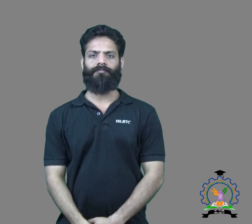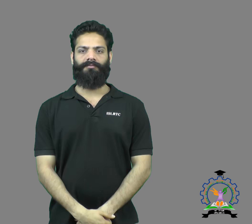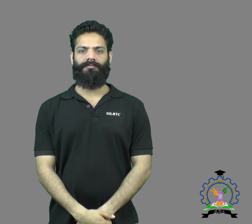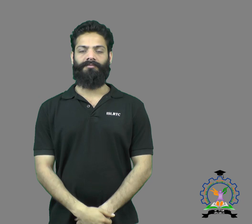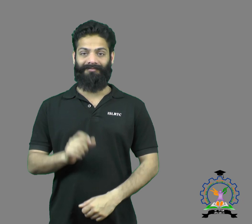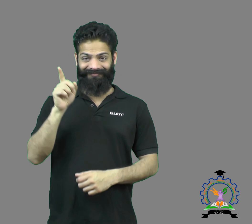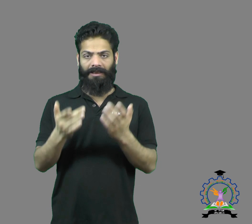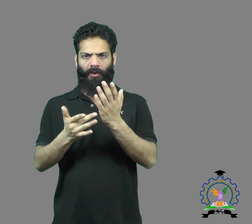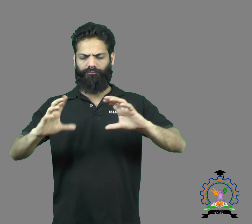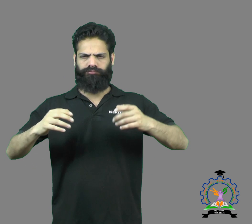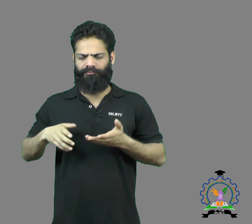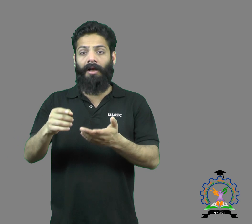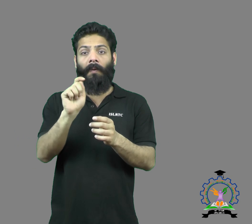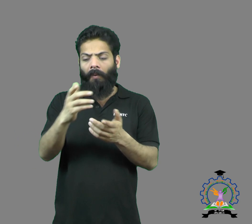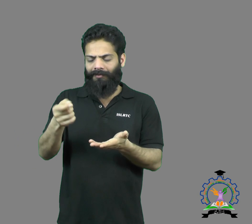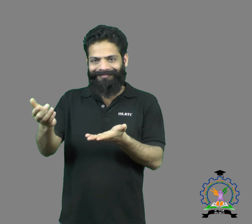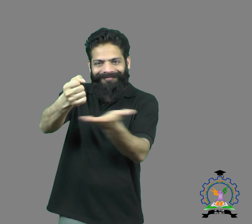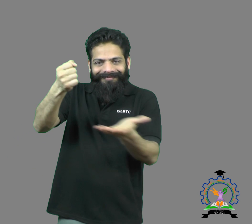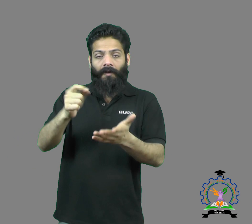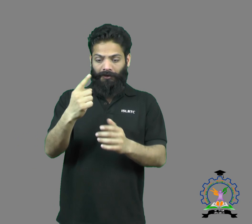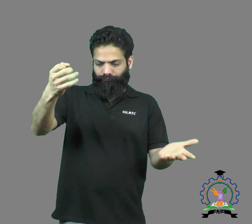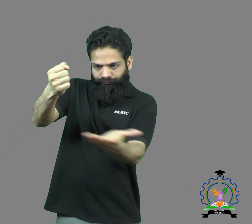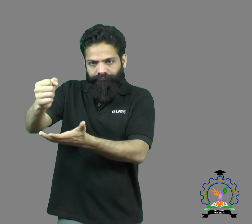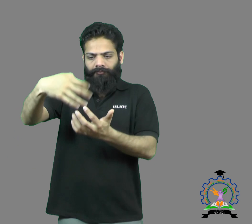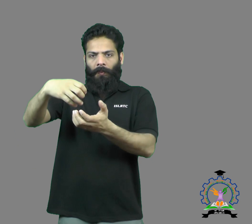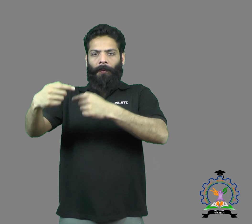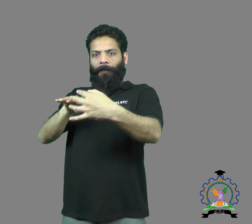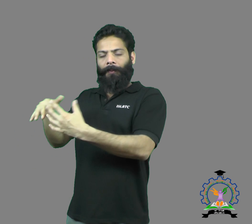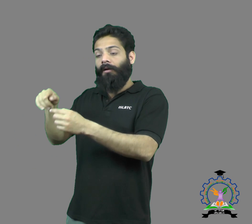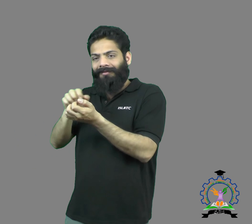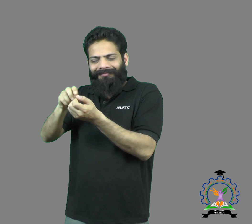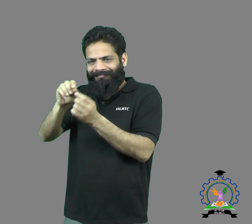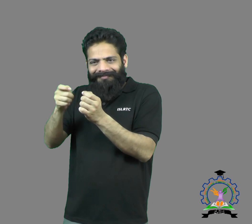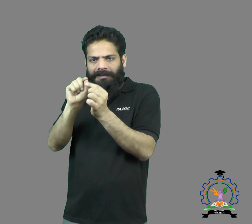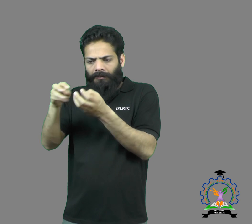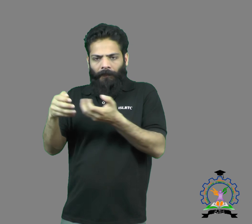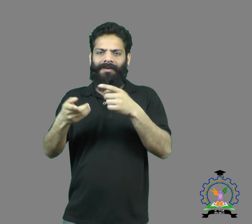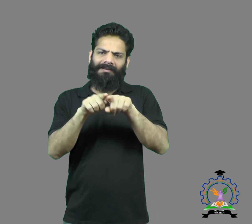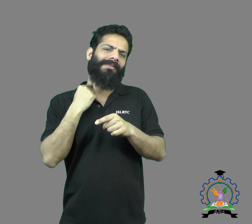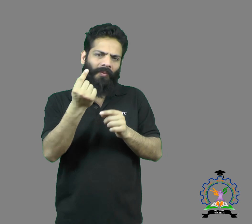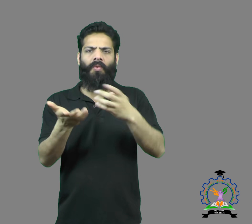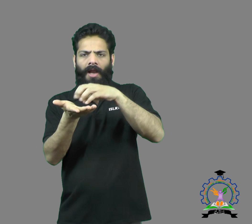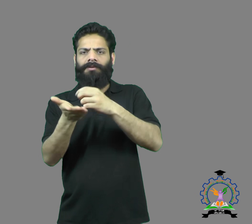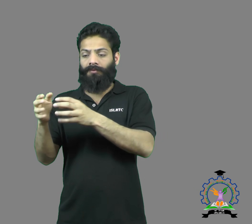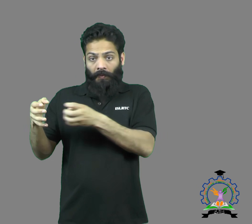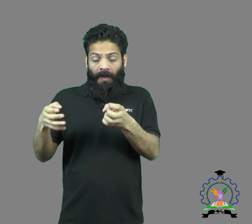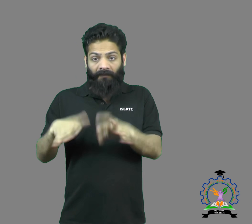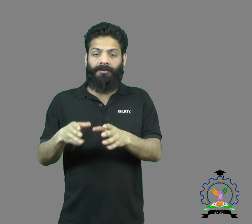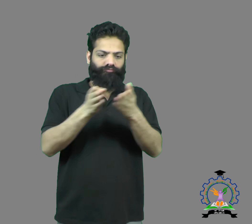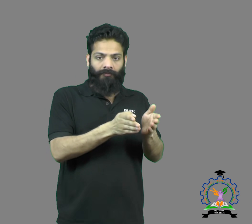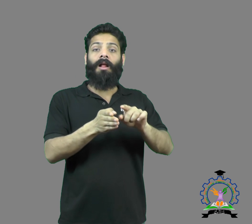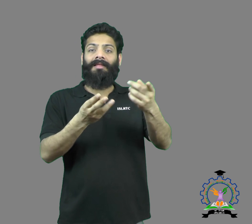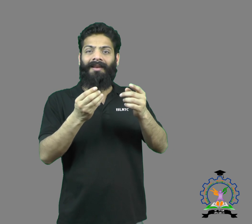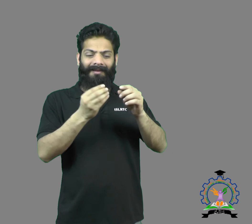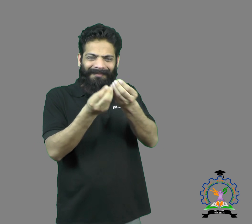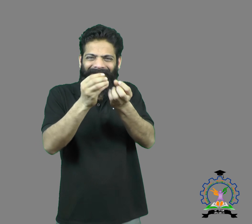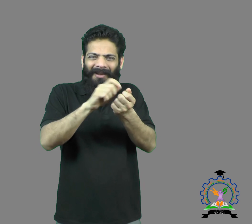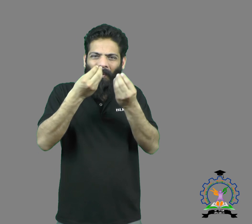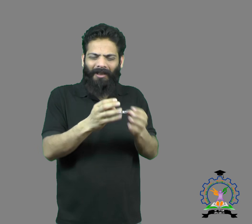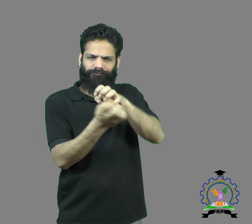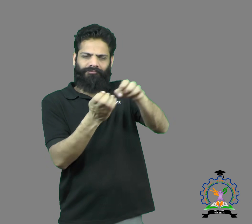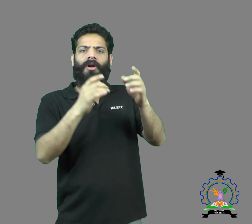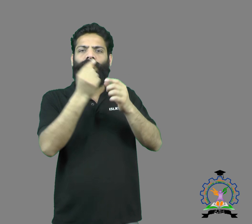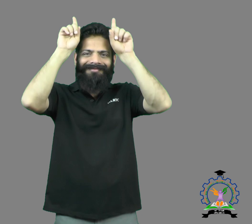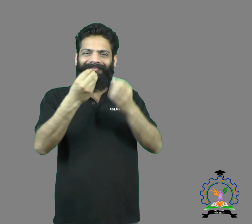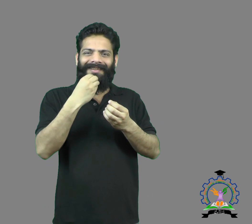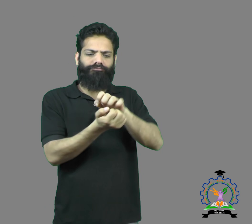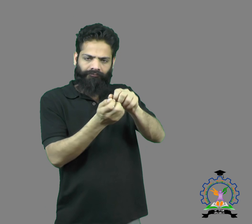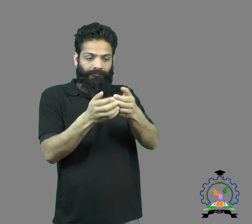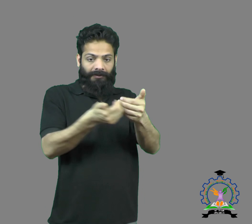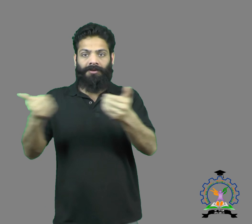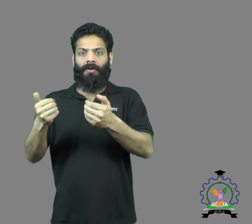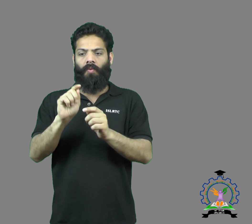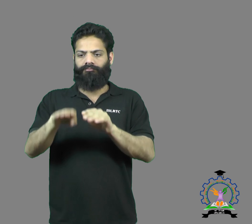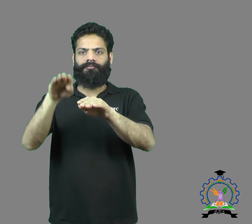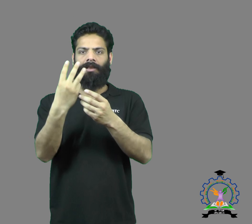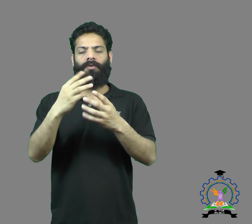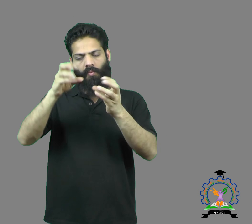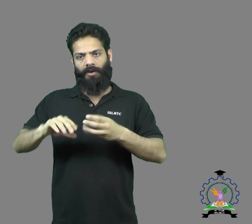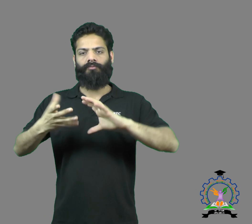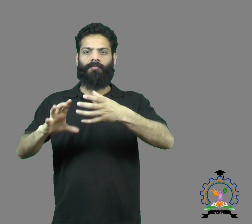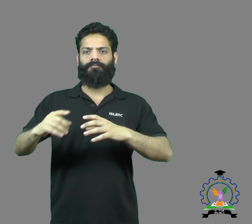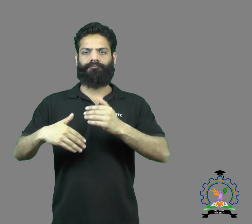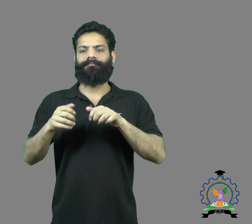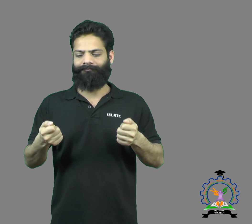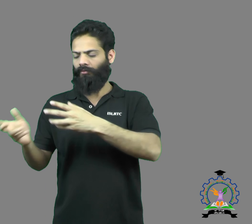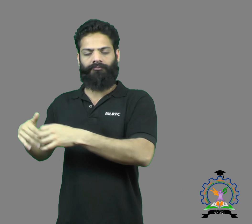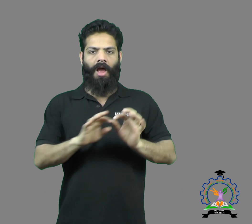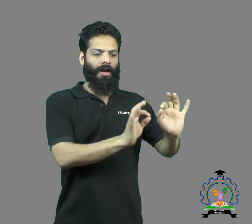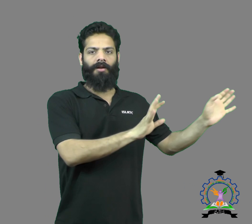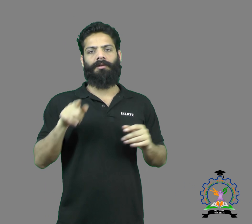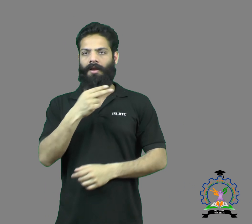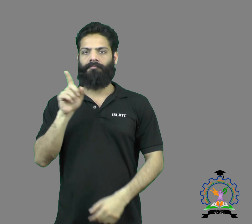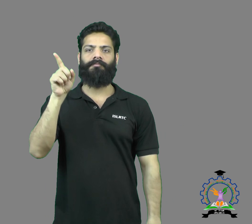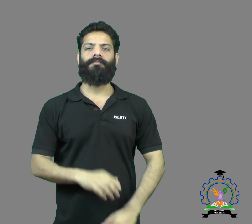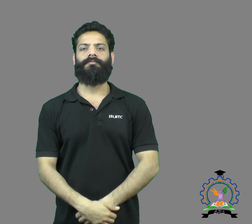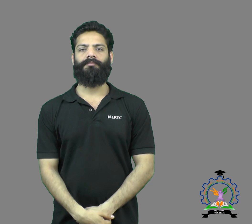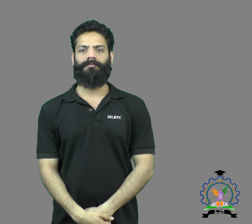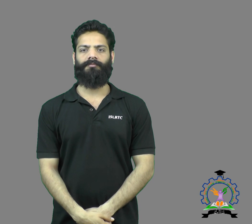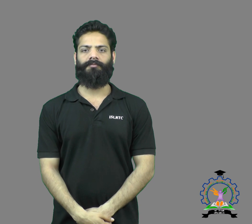Combine